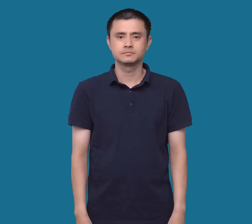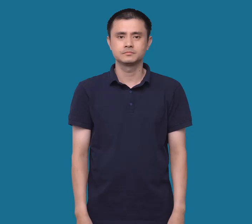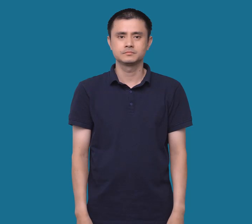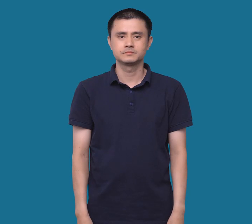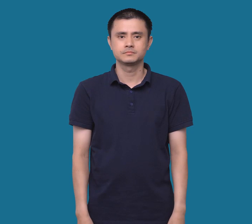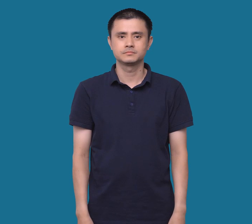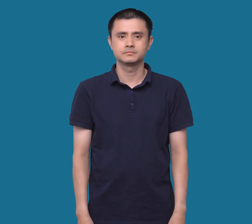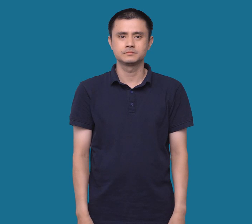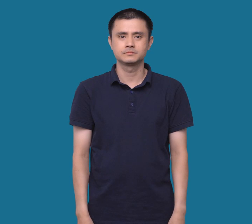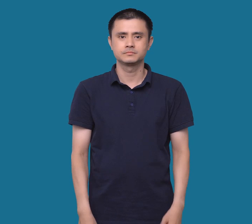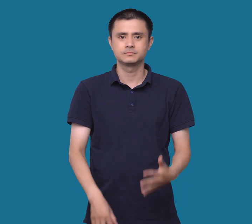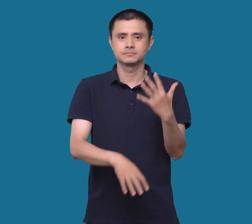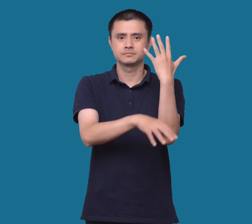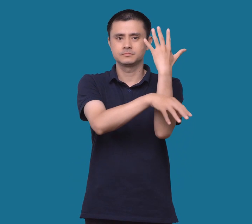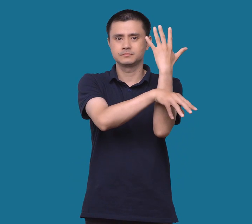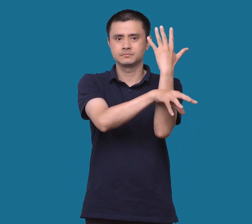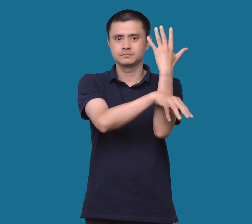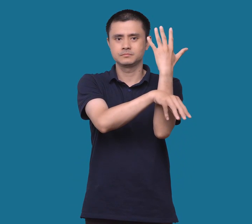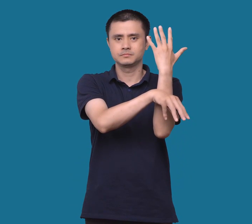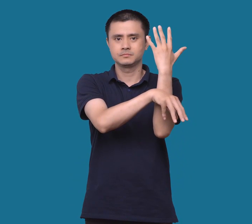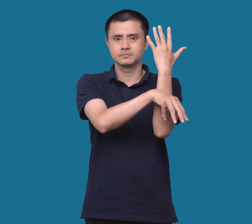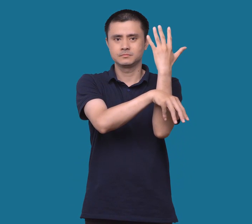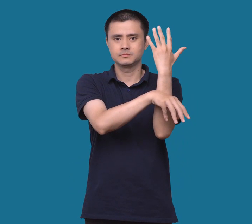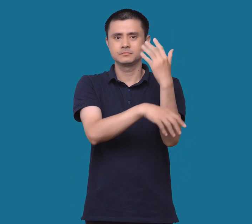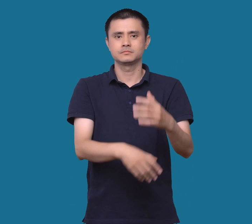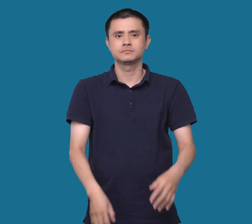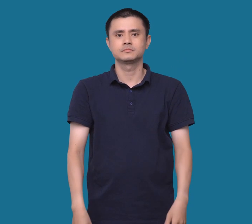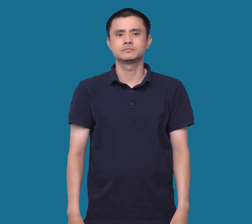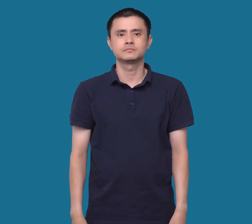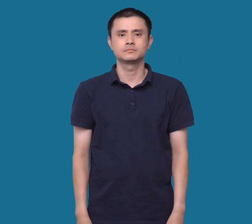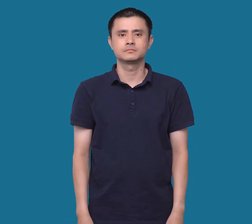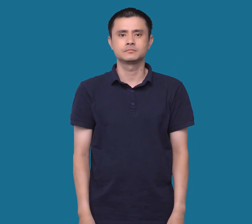cây phượng